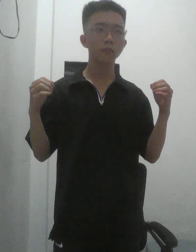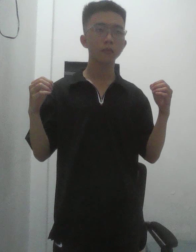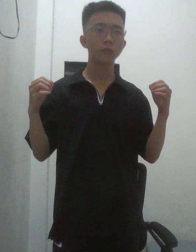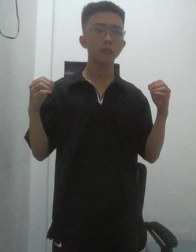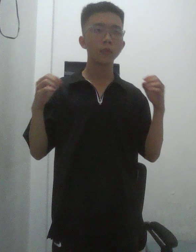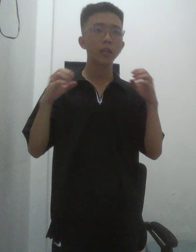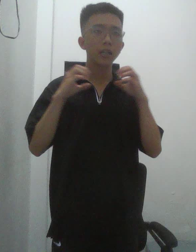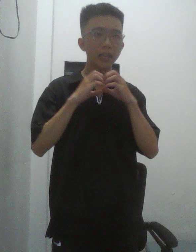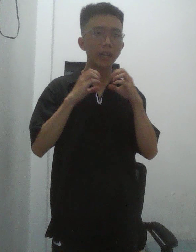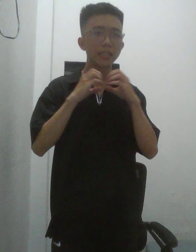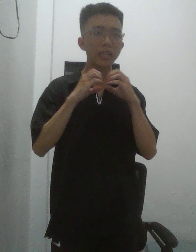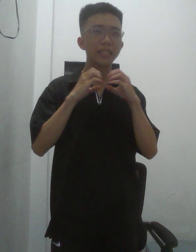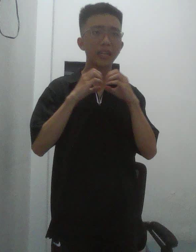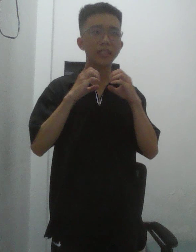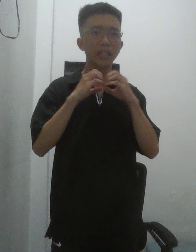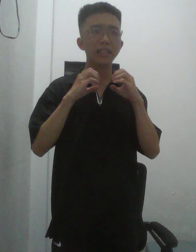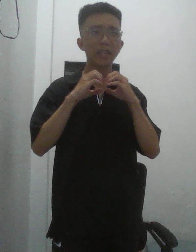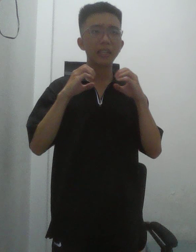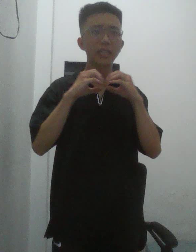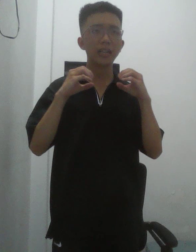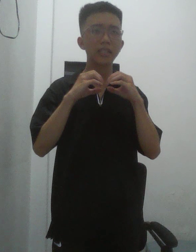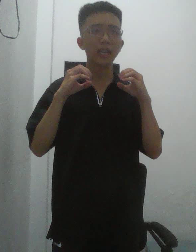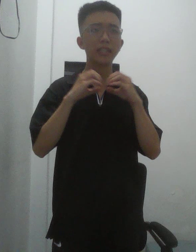cai nhau